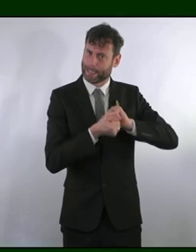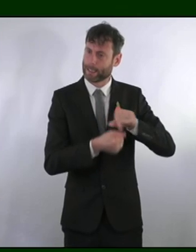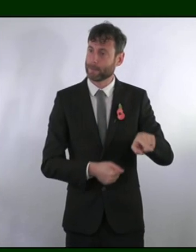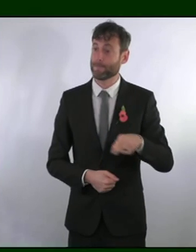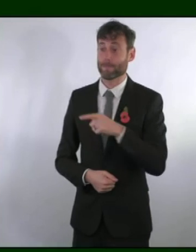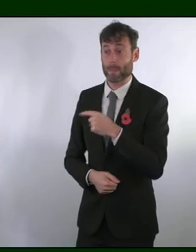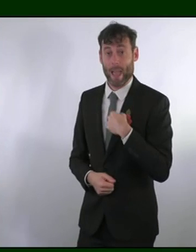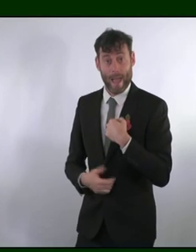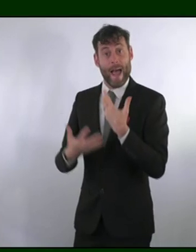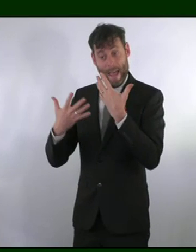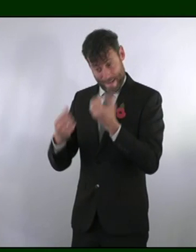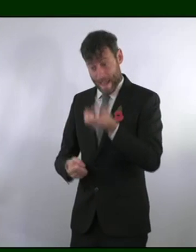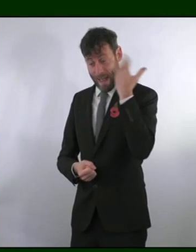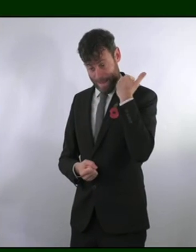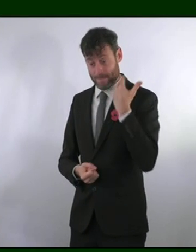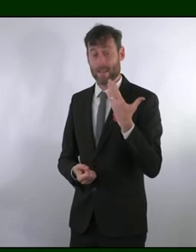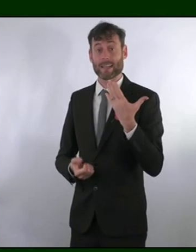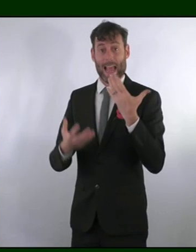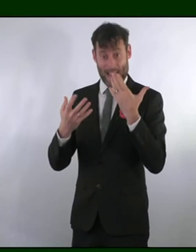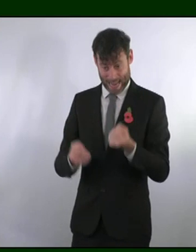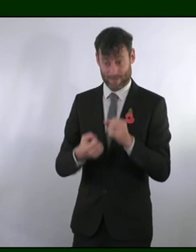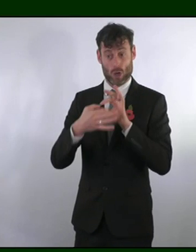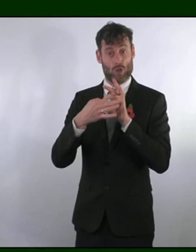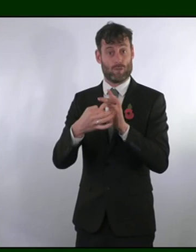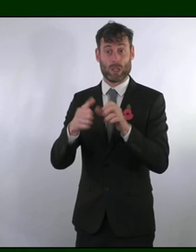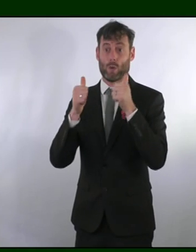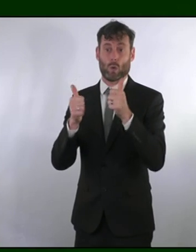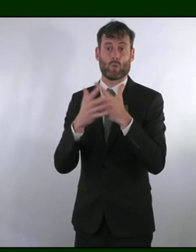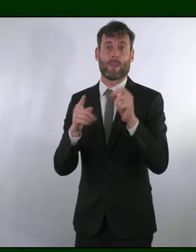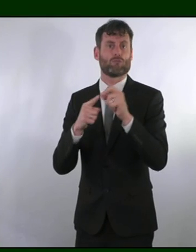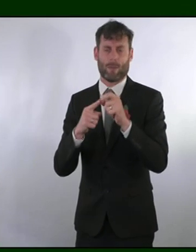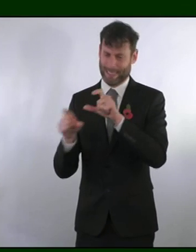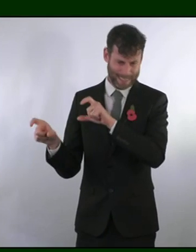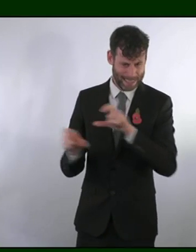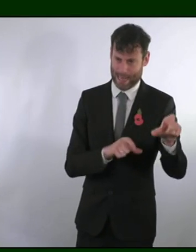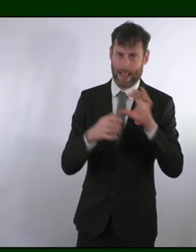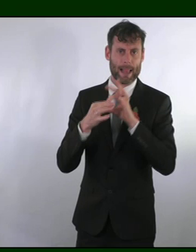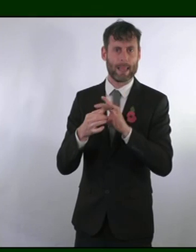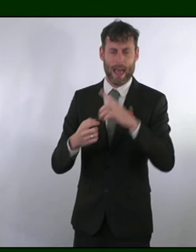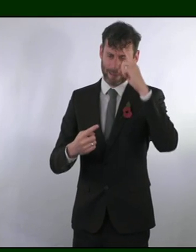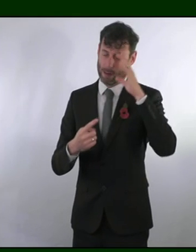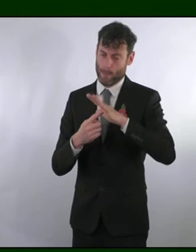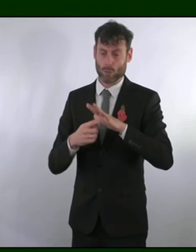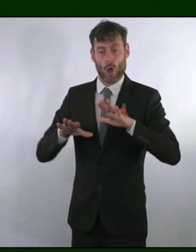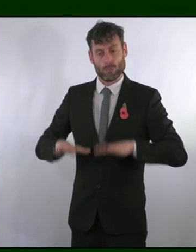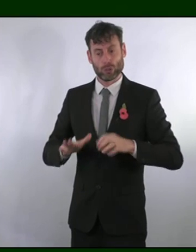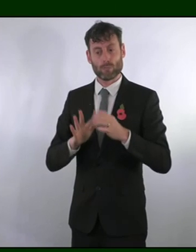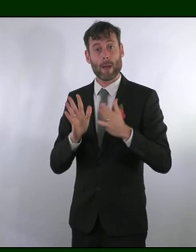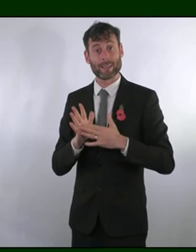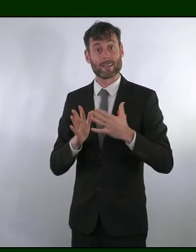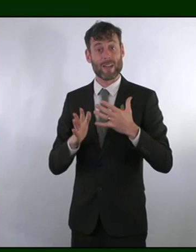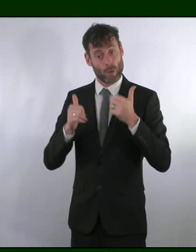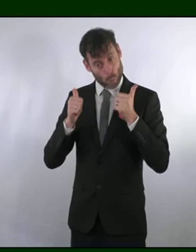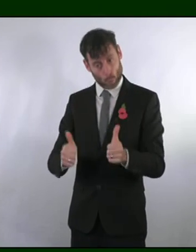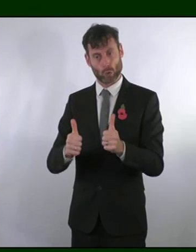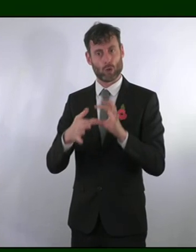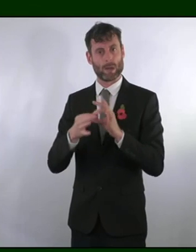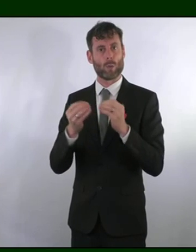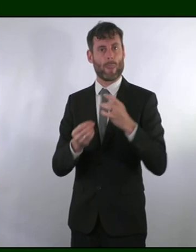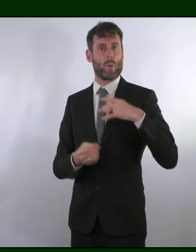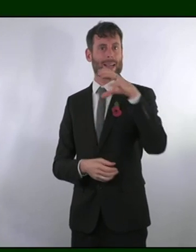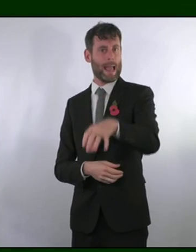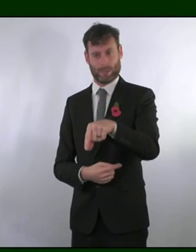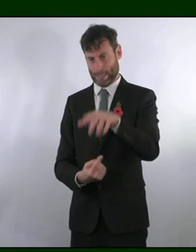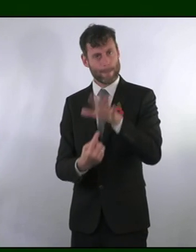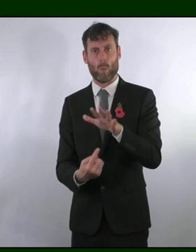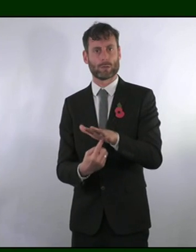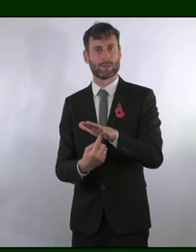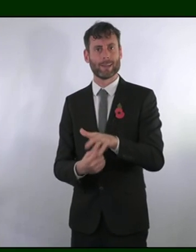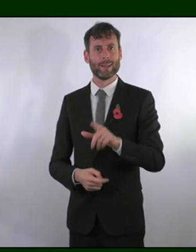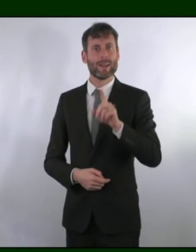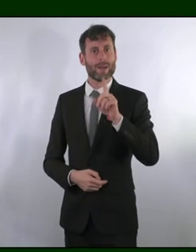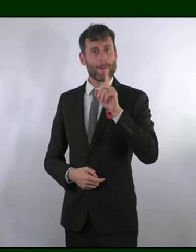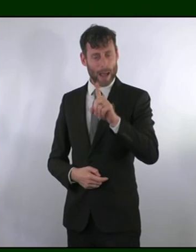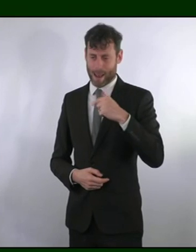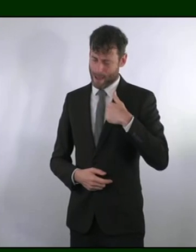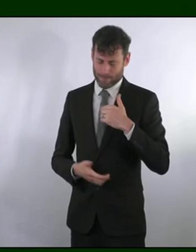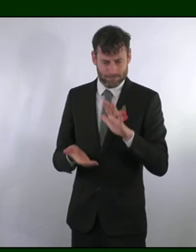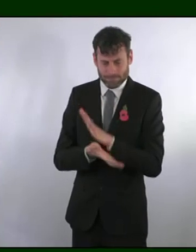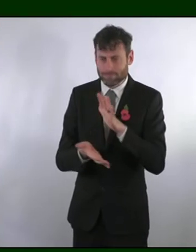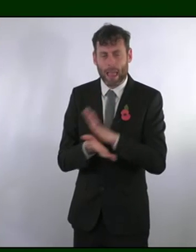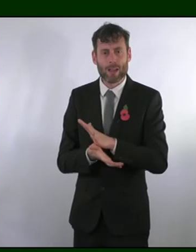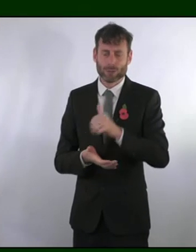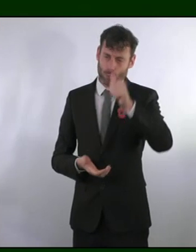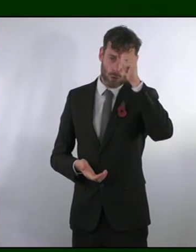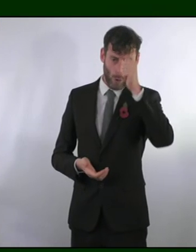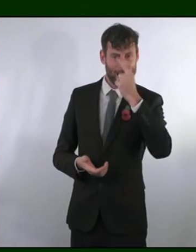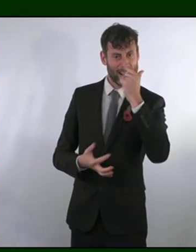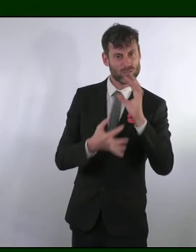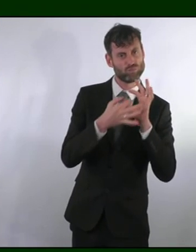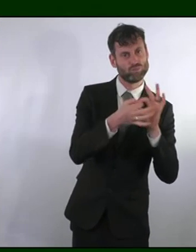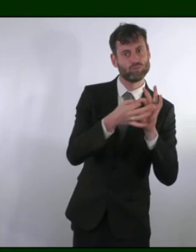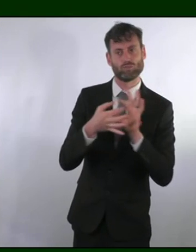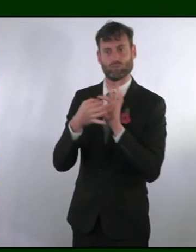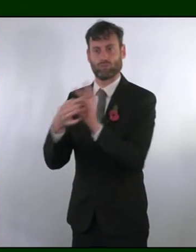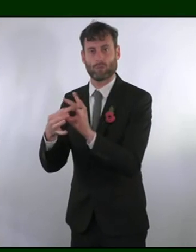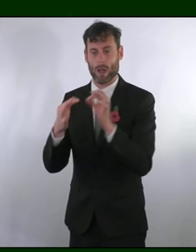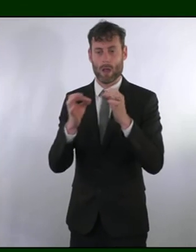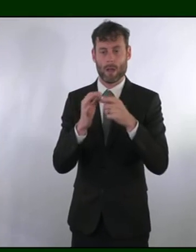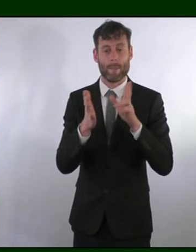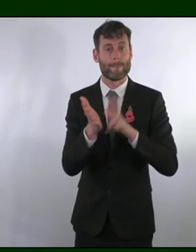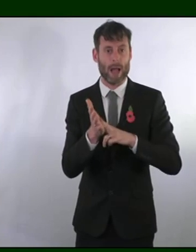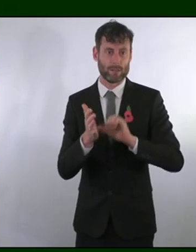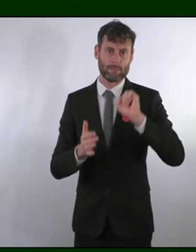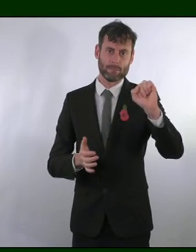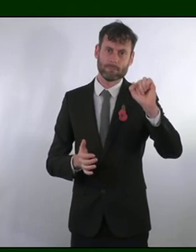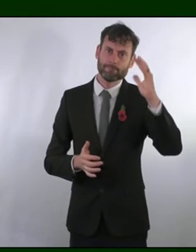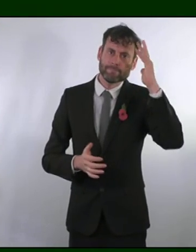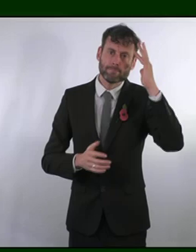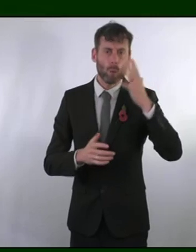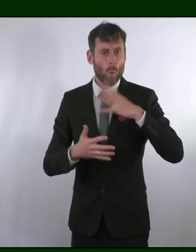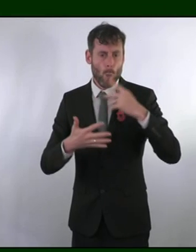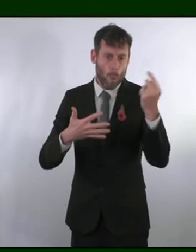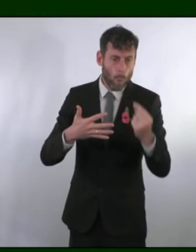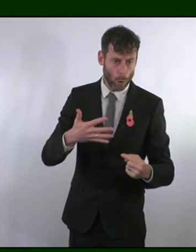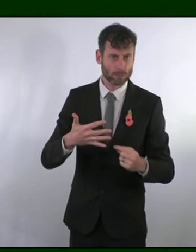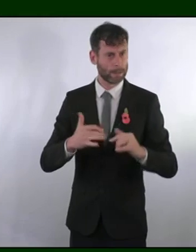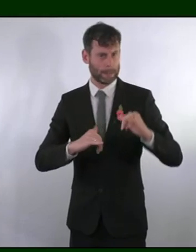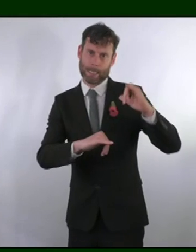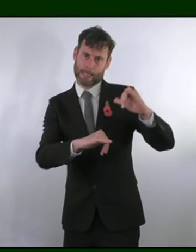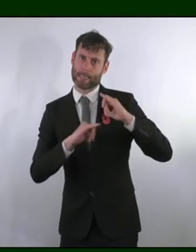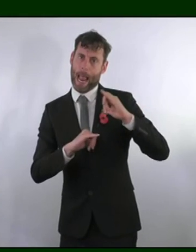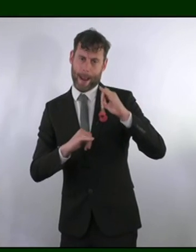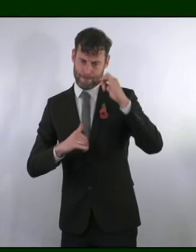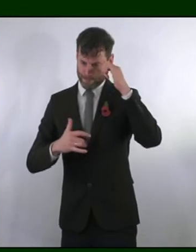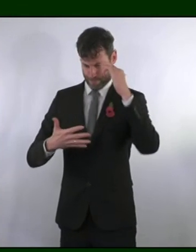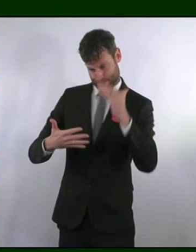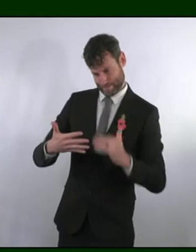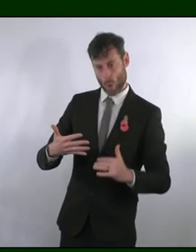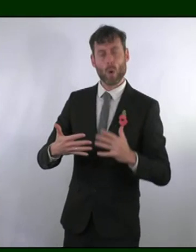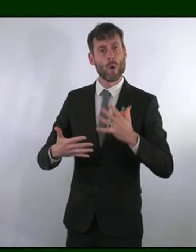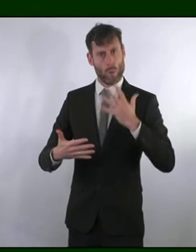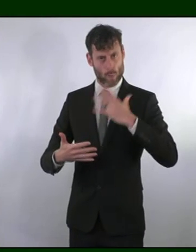and have, a good relationship with the previous President. I do not resile from that—it is the duty of all British Prime Ministers to have a good relationship with the White House—but I am delighted to find the many areas in which are the incoming Biden-Harris Administration are able to make common cause with us.